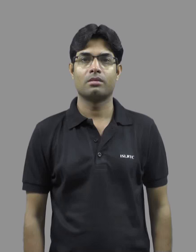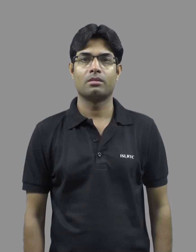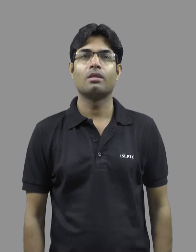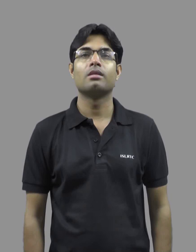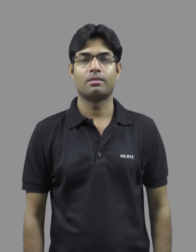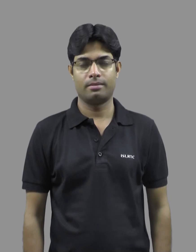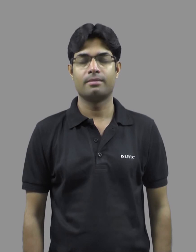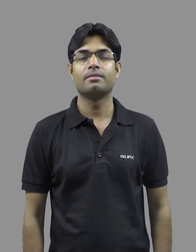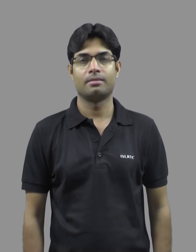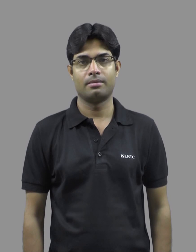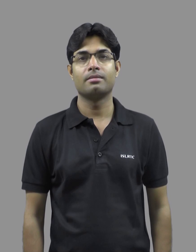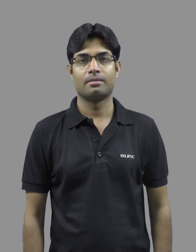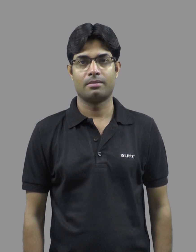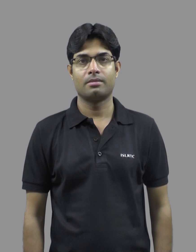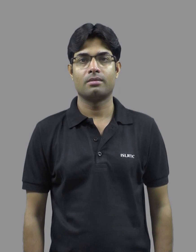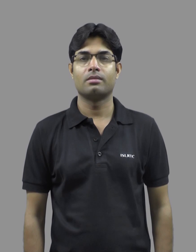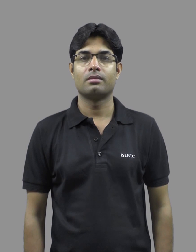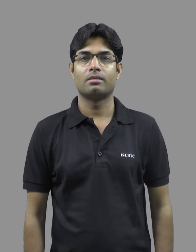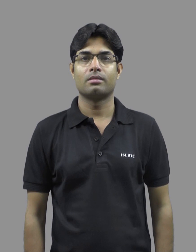Yes